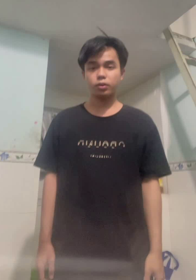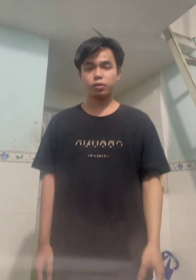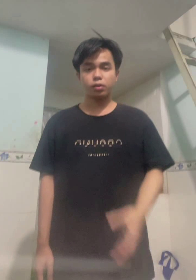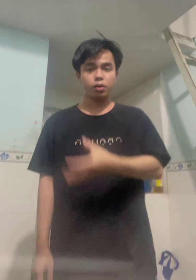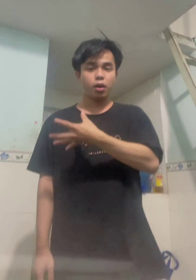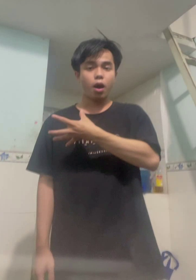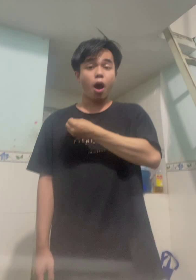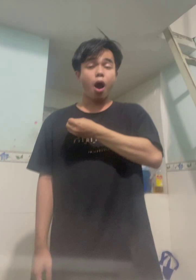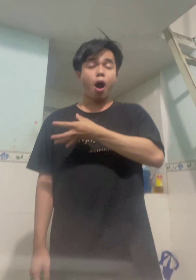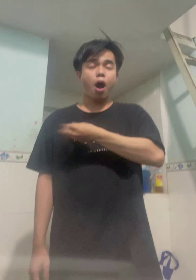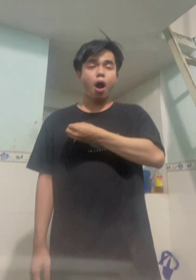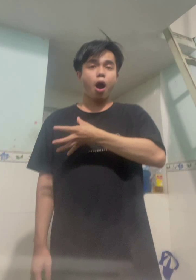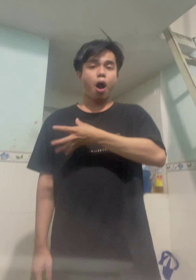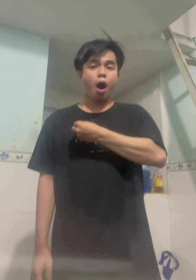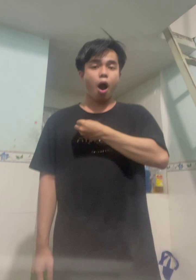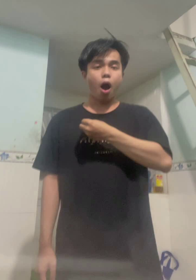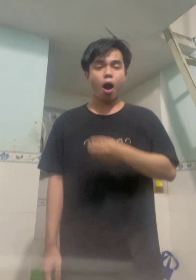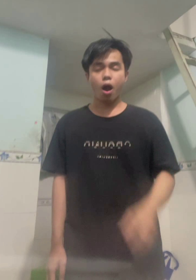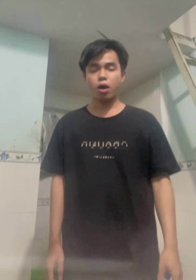lo so